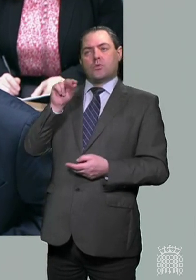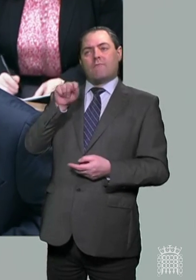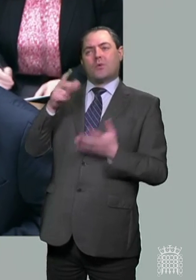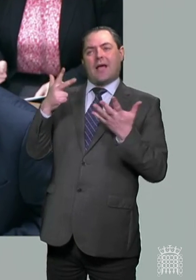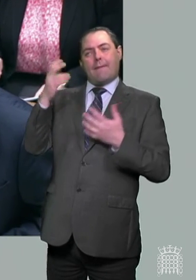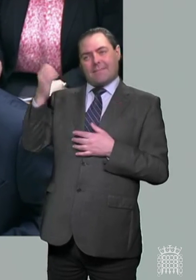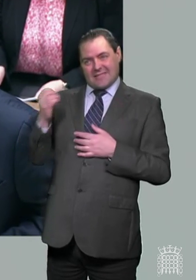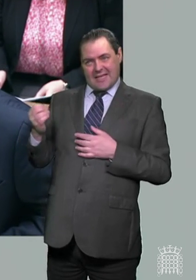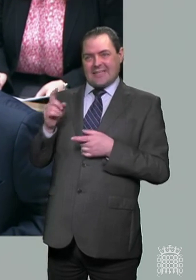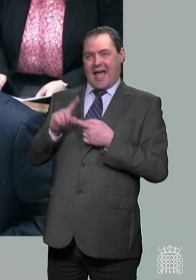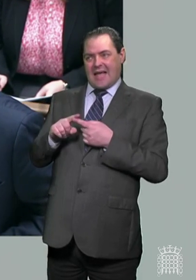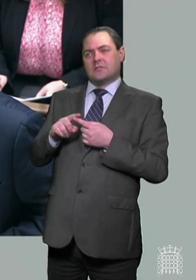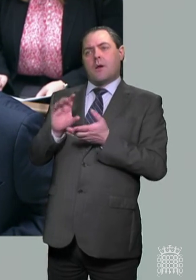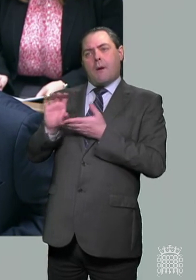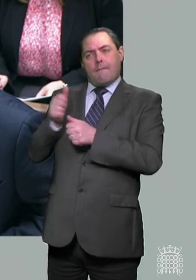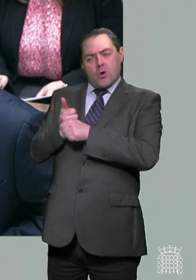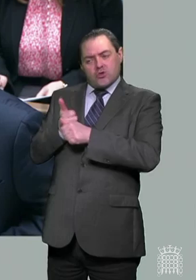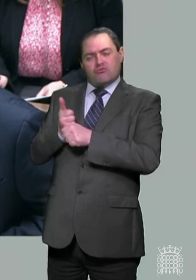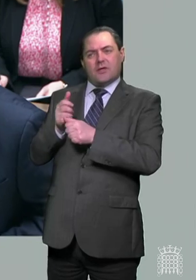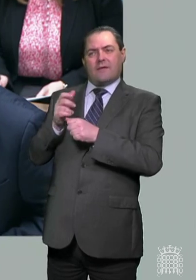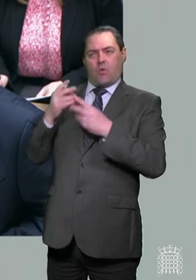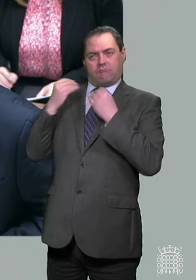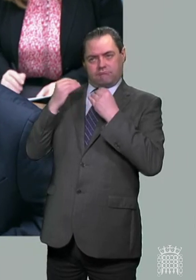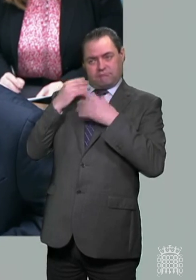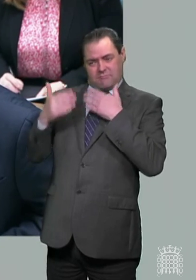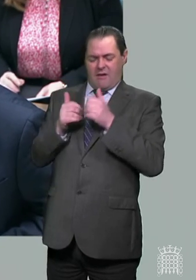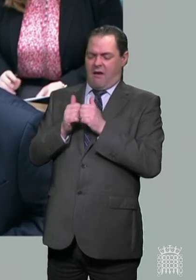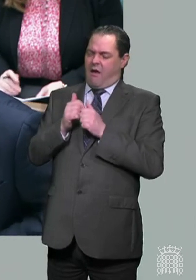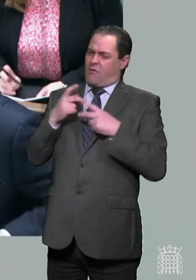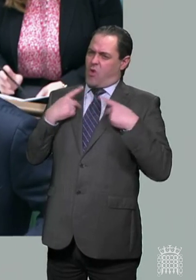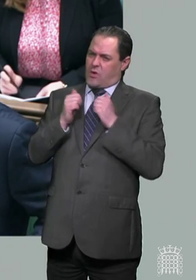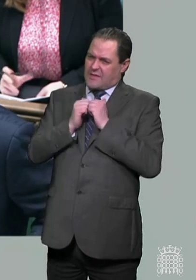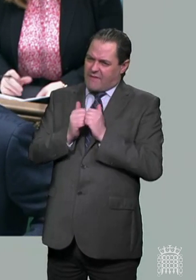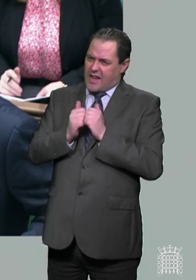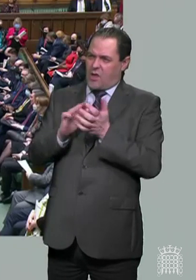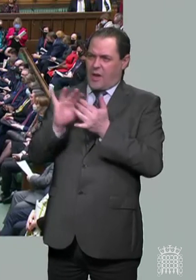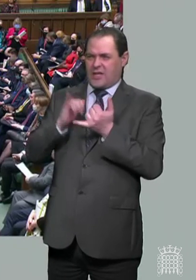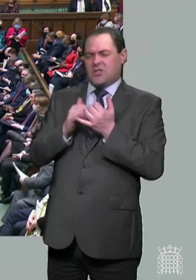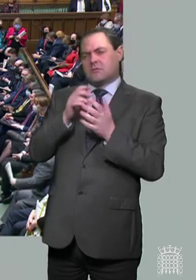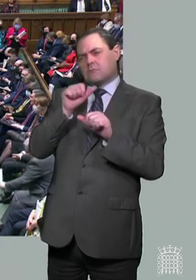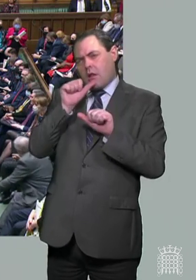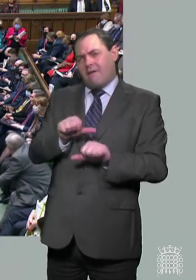8%, in addition to the bursaries and other help that we give them. We value our nurses, we love our NHS and we are paying for it.